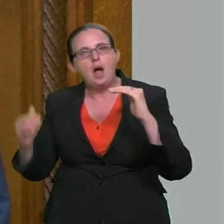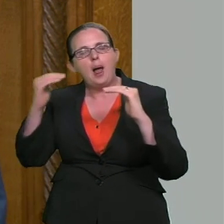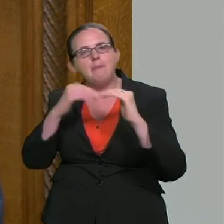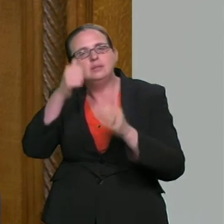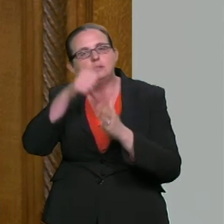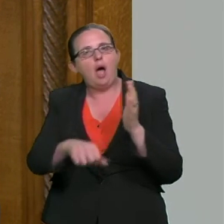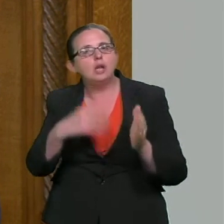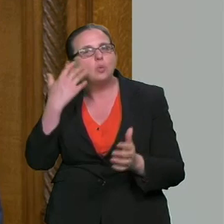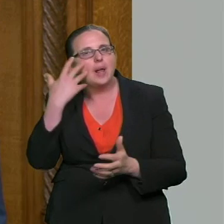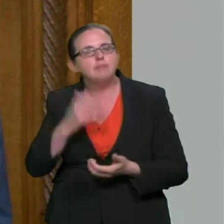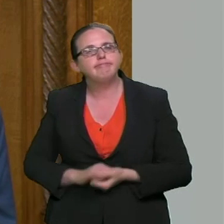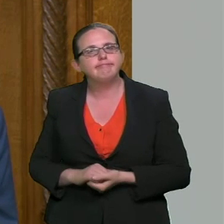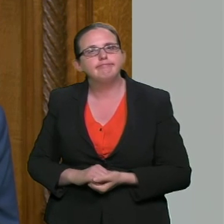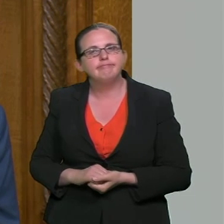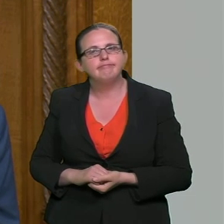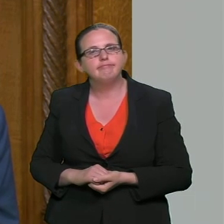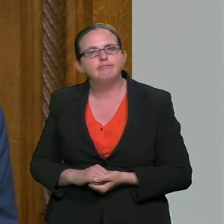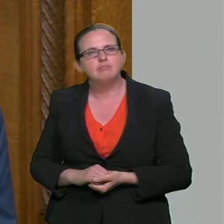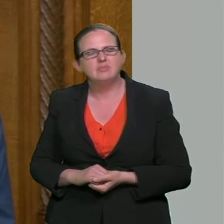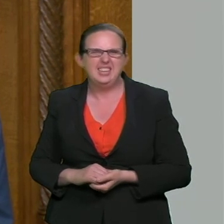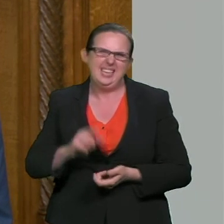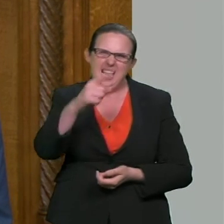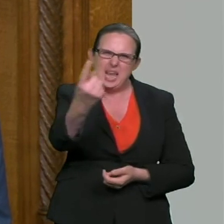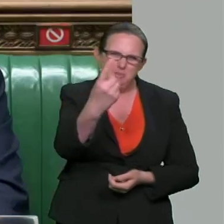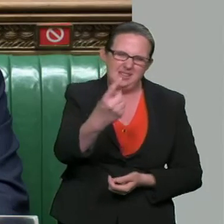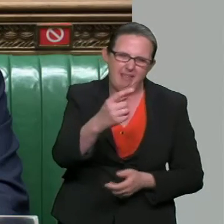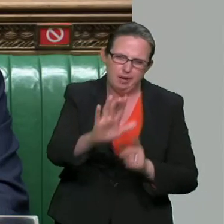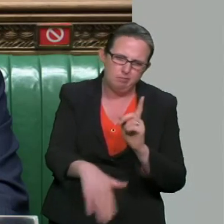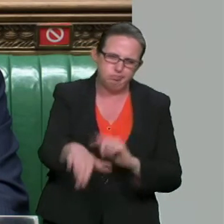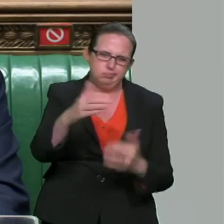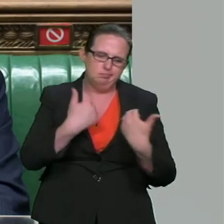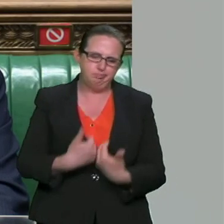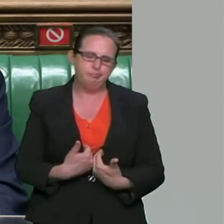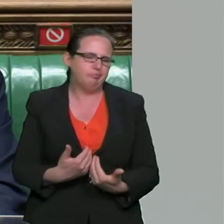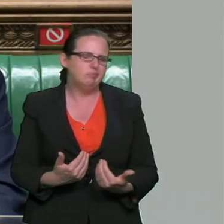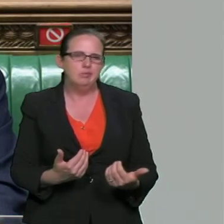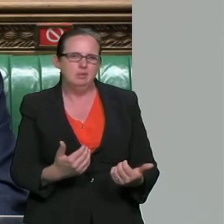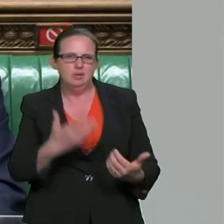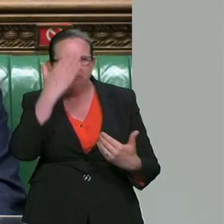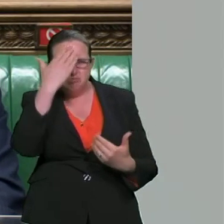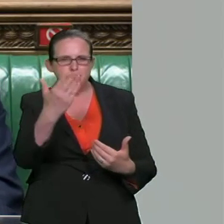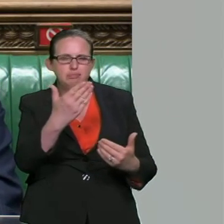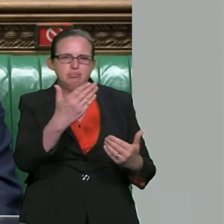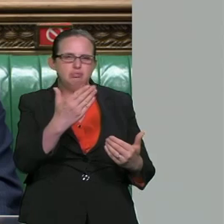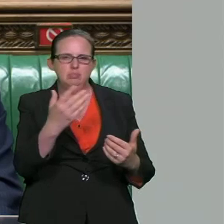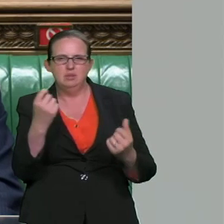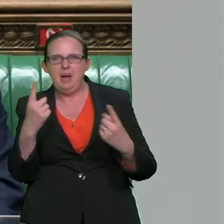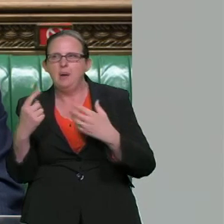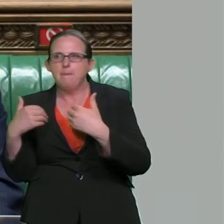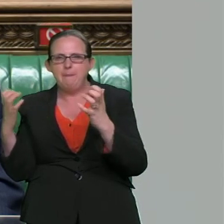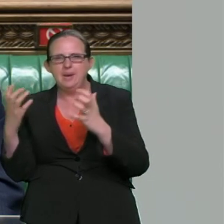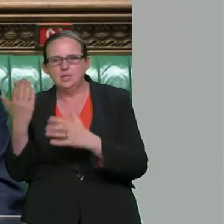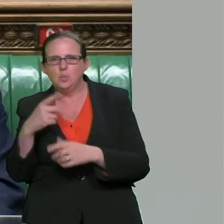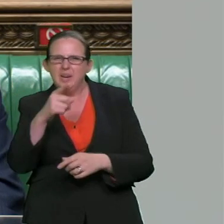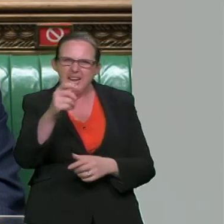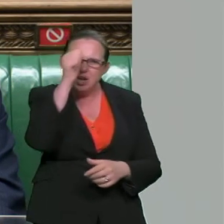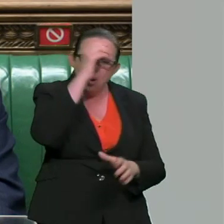I understand that he has lived a life of privilege and does not know much about the public, state sector; he knows a lot about the private sector in education.